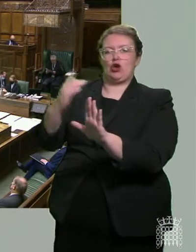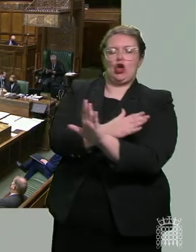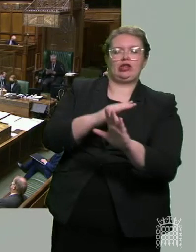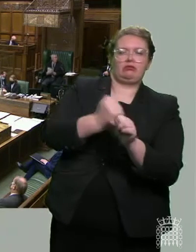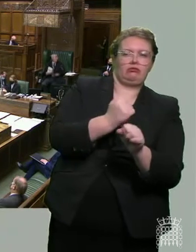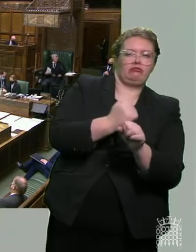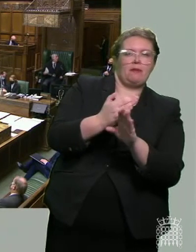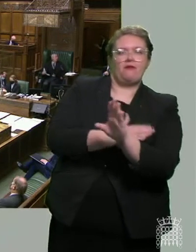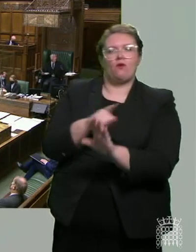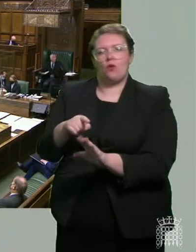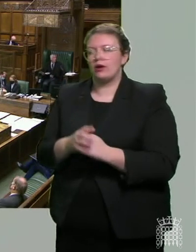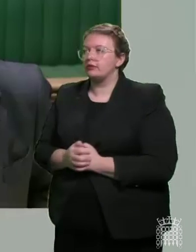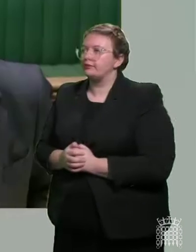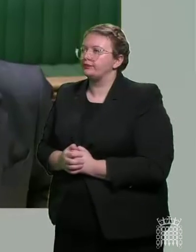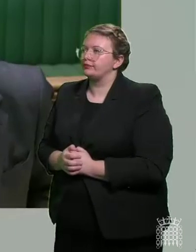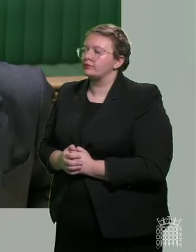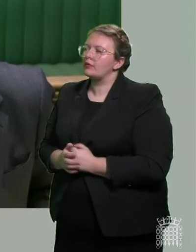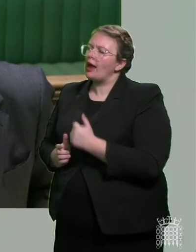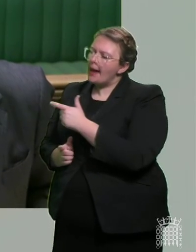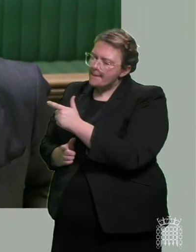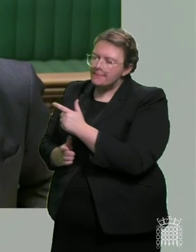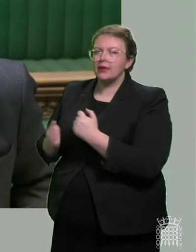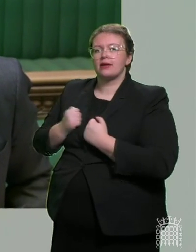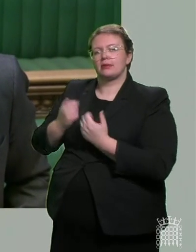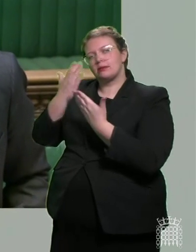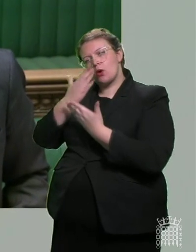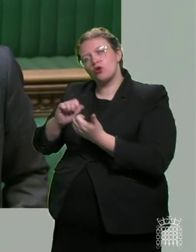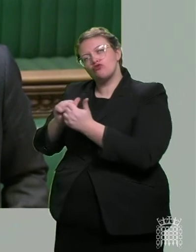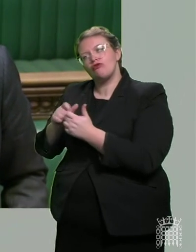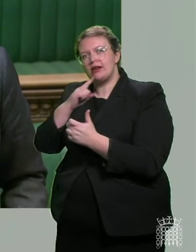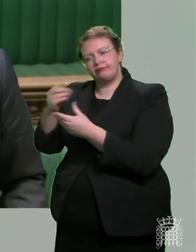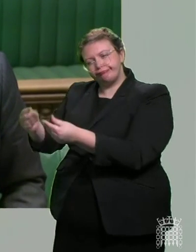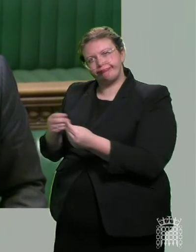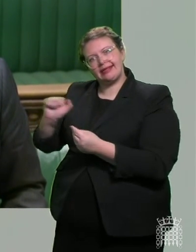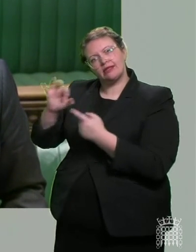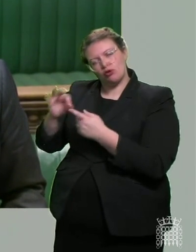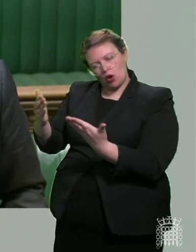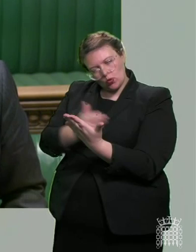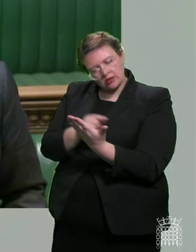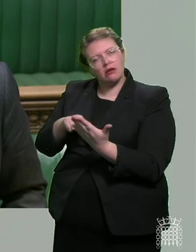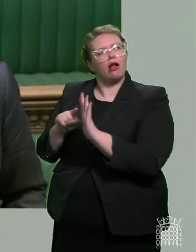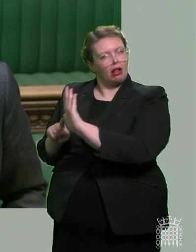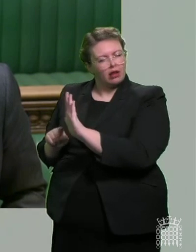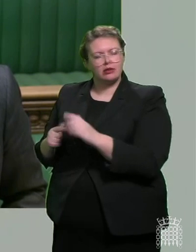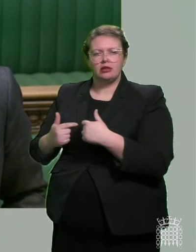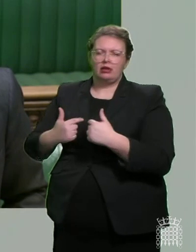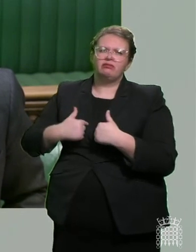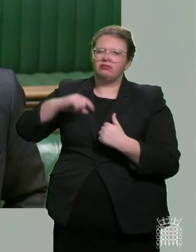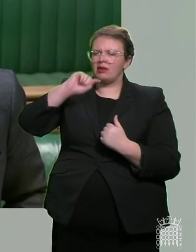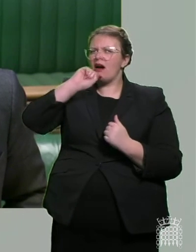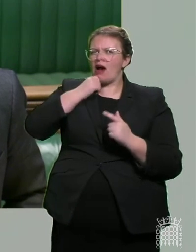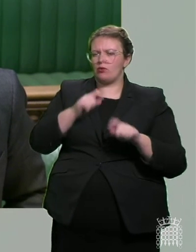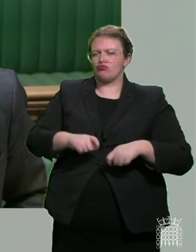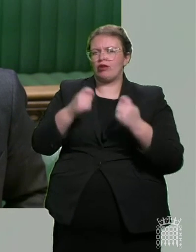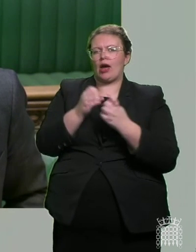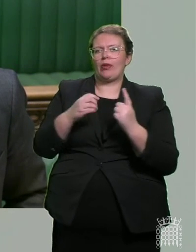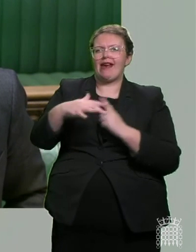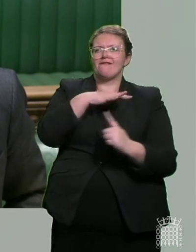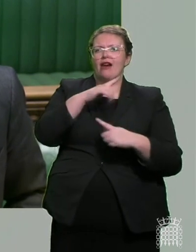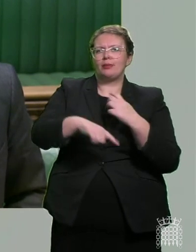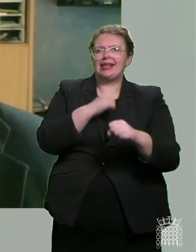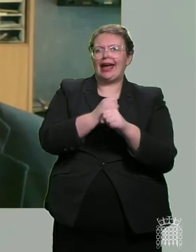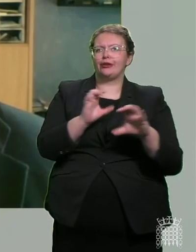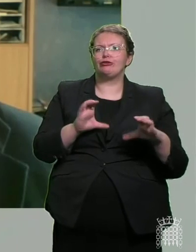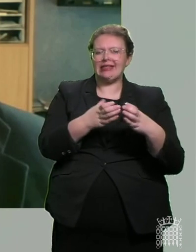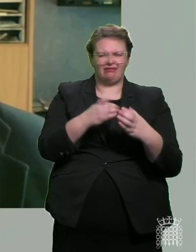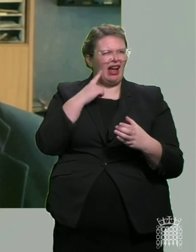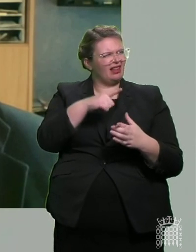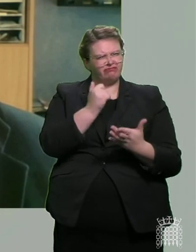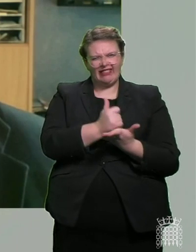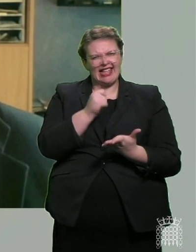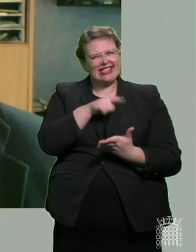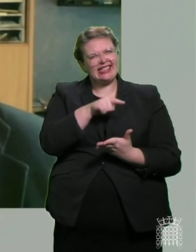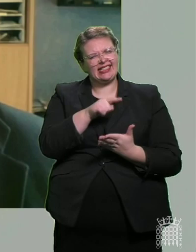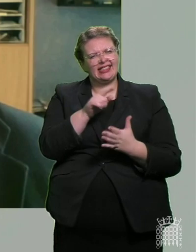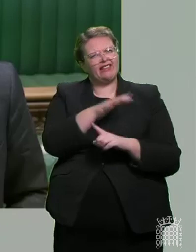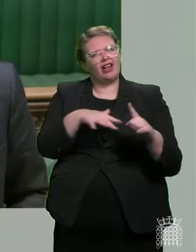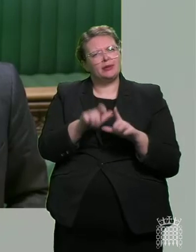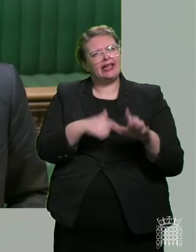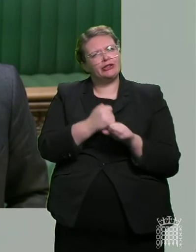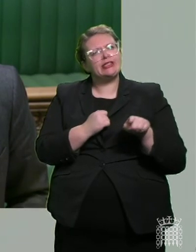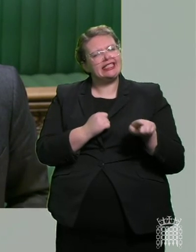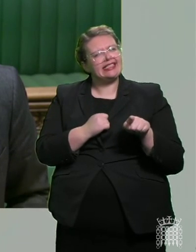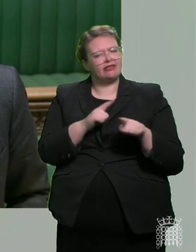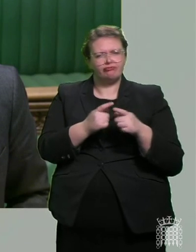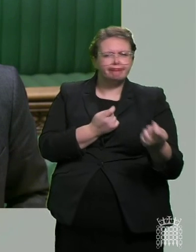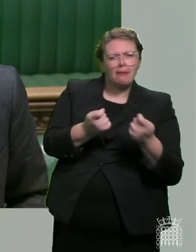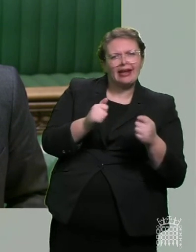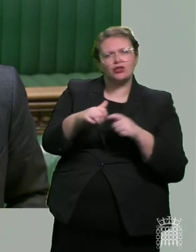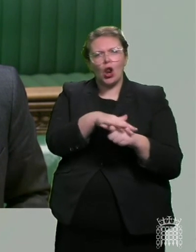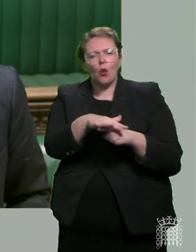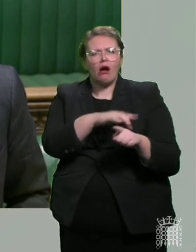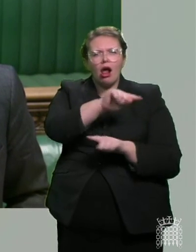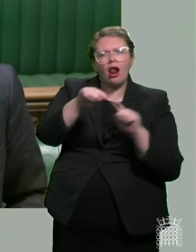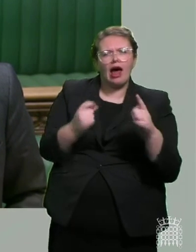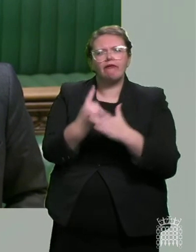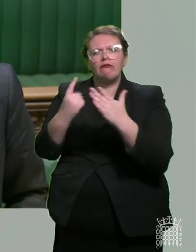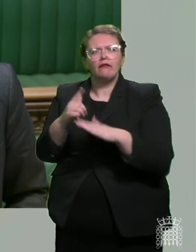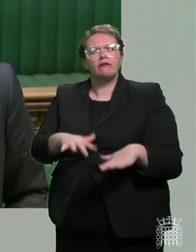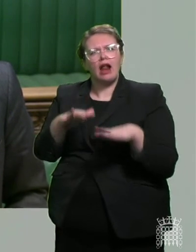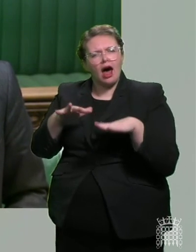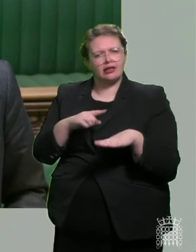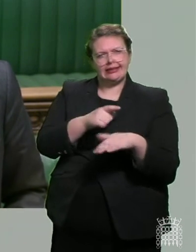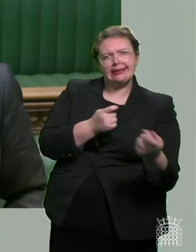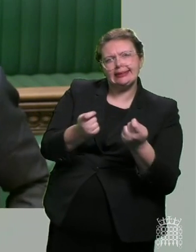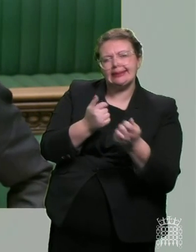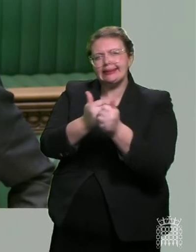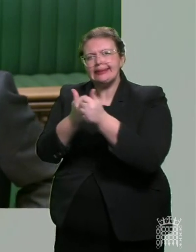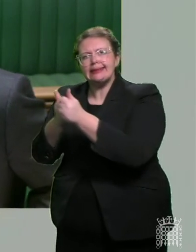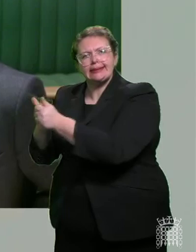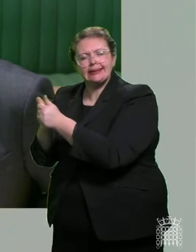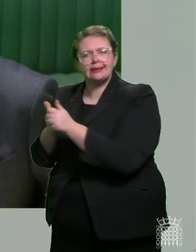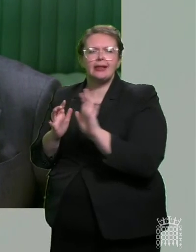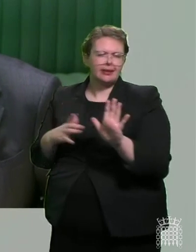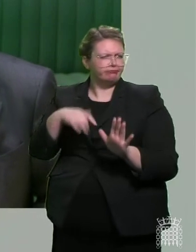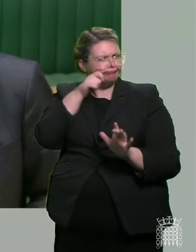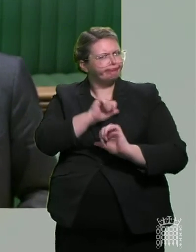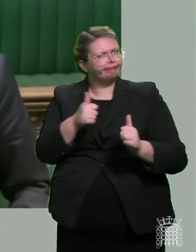I will study the very interesting proposals that my honourable Friend makes, but in the meantime I will raise them particularly with the Environment Agency, which does a fantastic job in managing local areas that are prone to flooding and putting in the necessary defences.